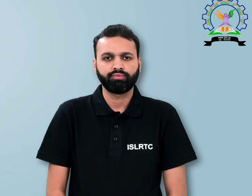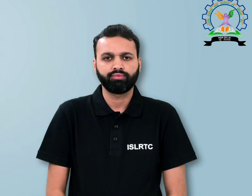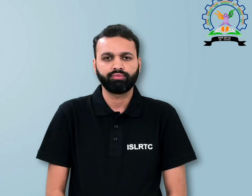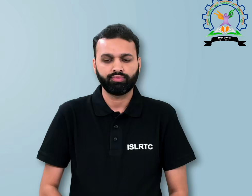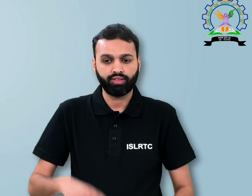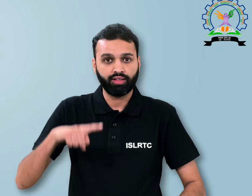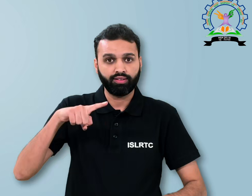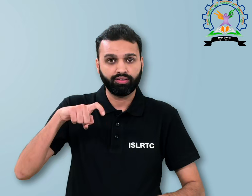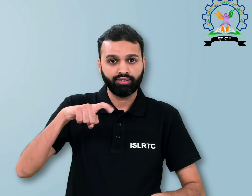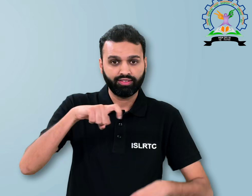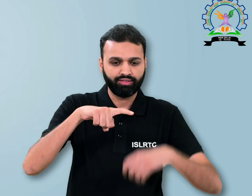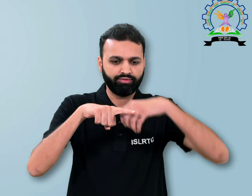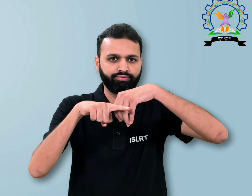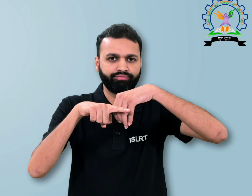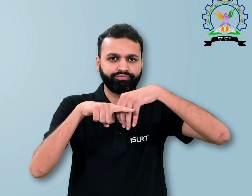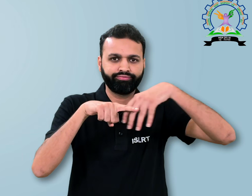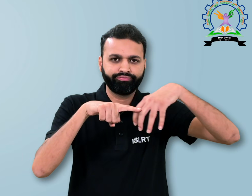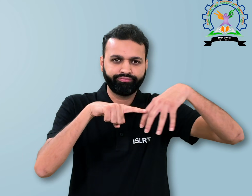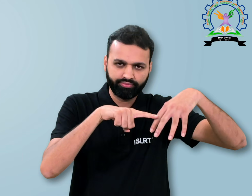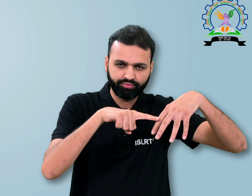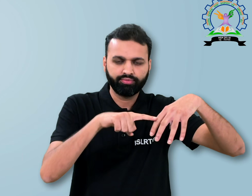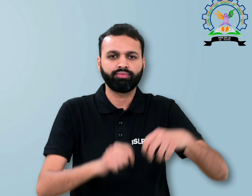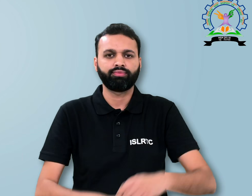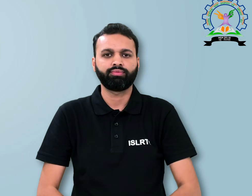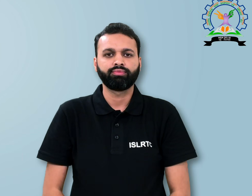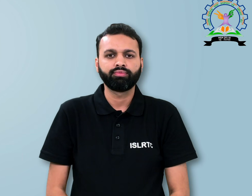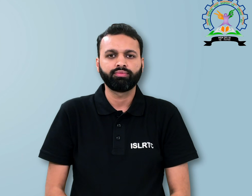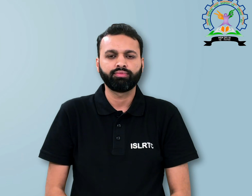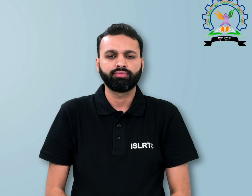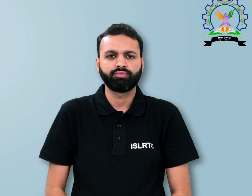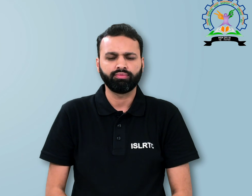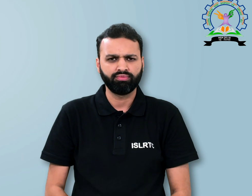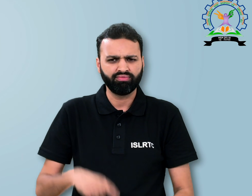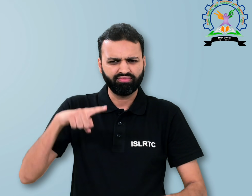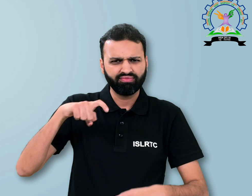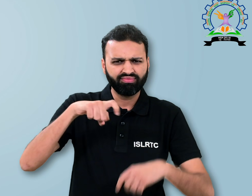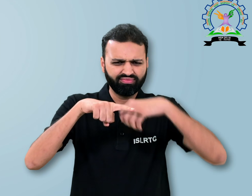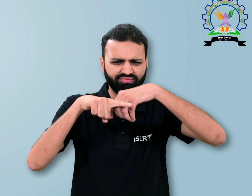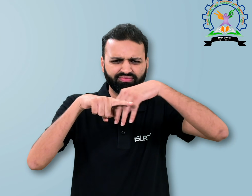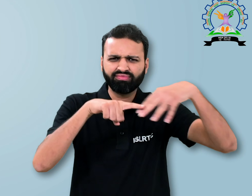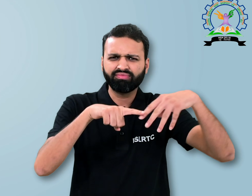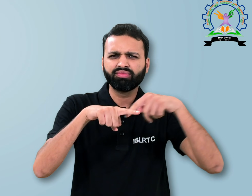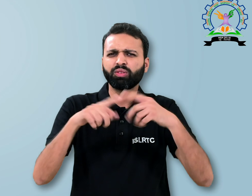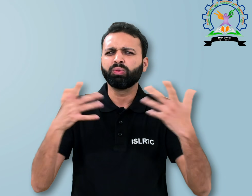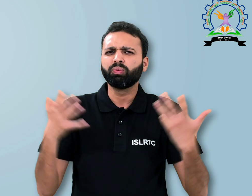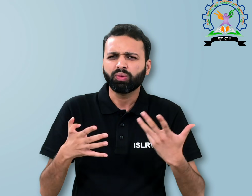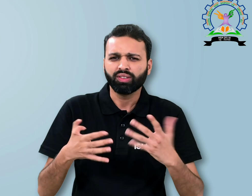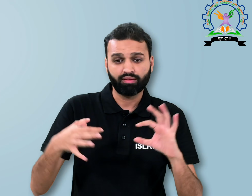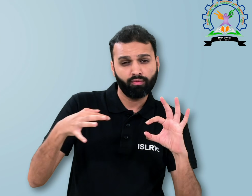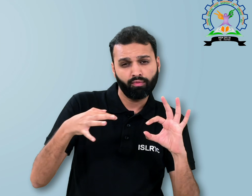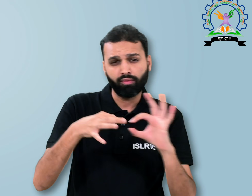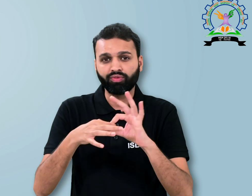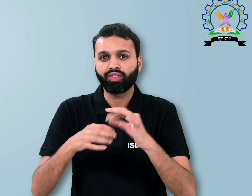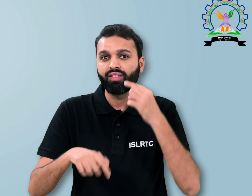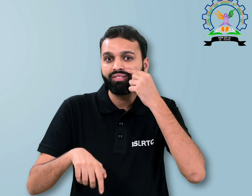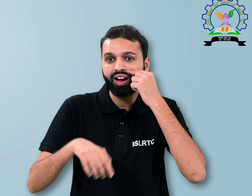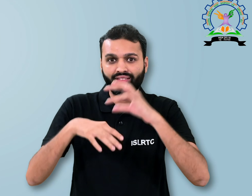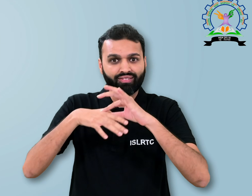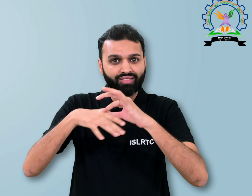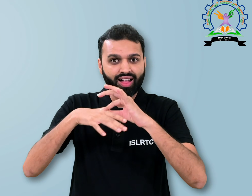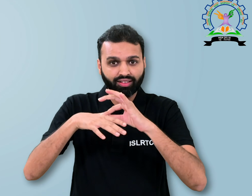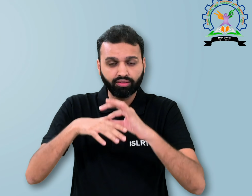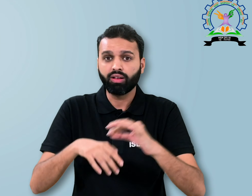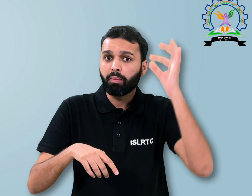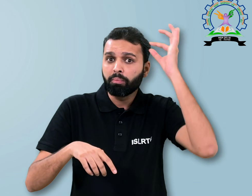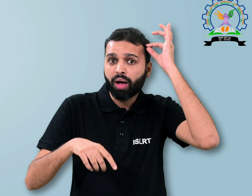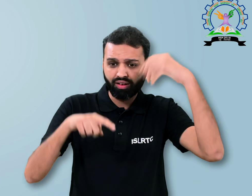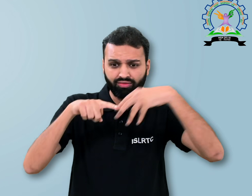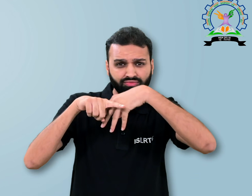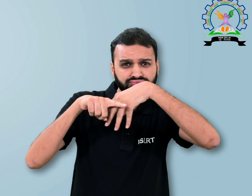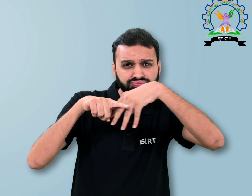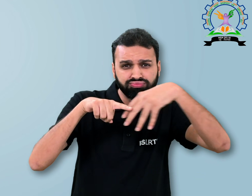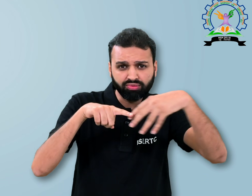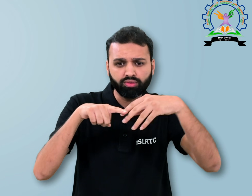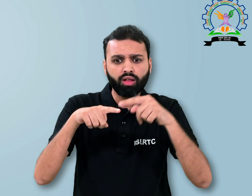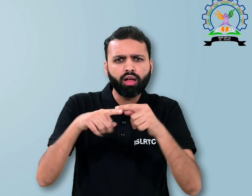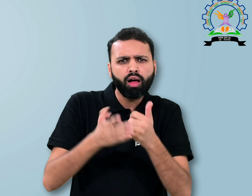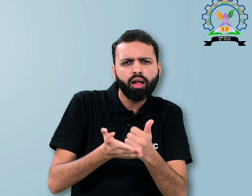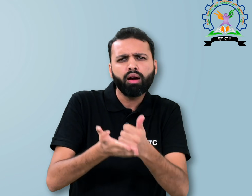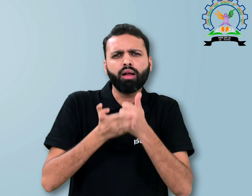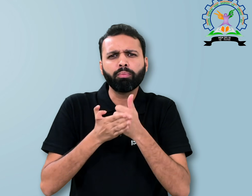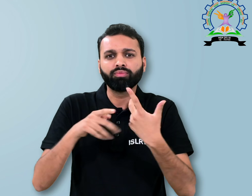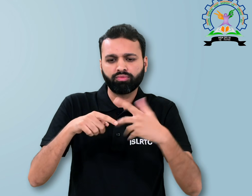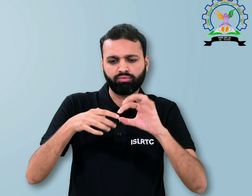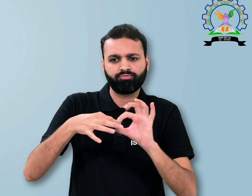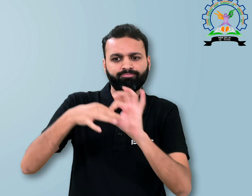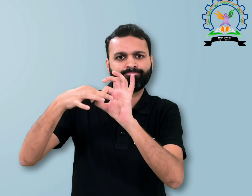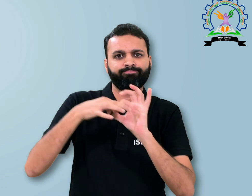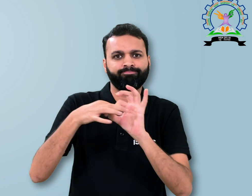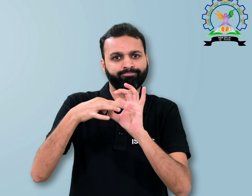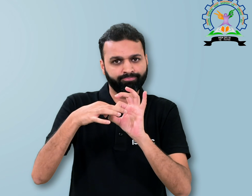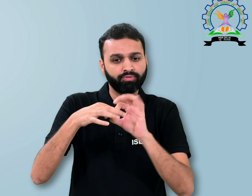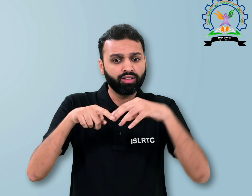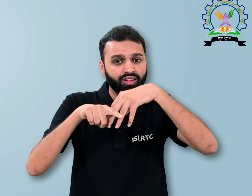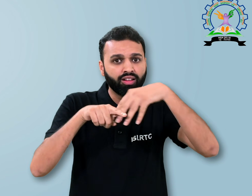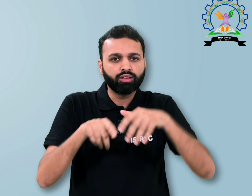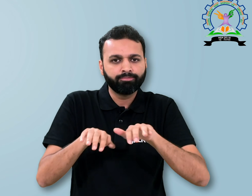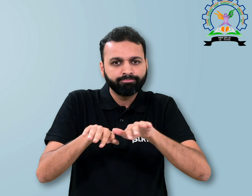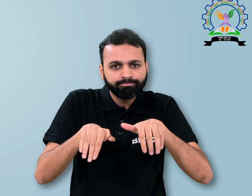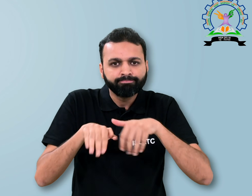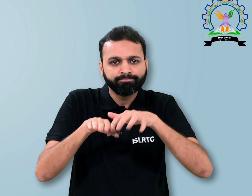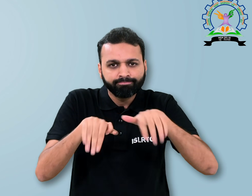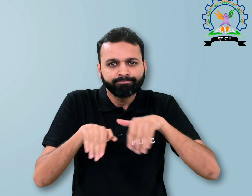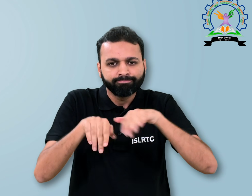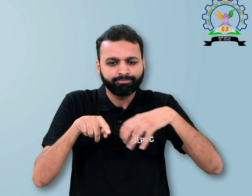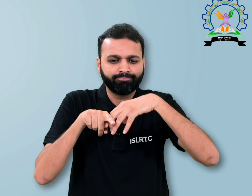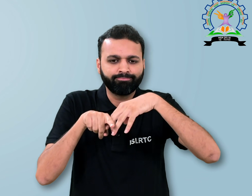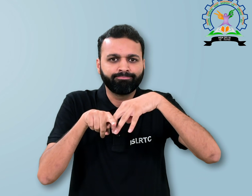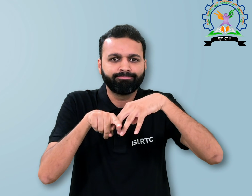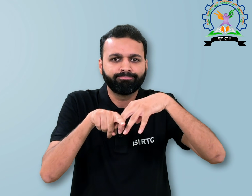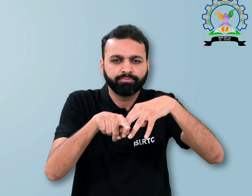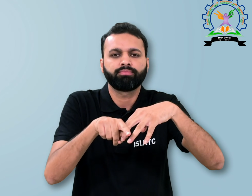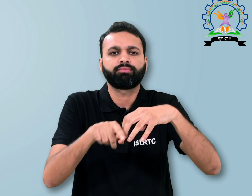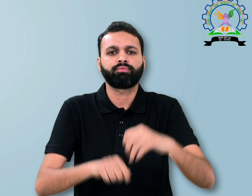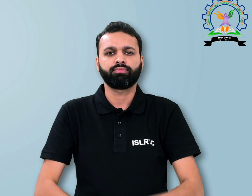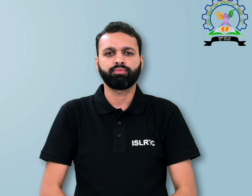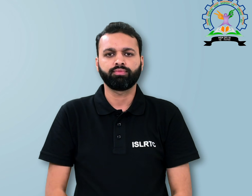Bristles Bristles are large number of hair like structure under the skin of earthworms. The bristle is connected with the muscles and helps to get a good grip on the ground that enable the earthworm to move through the soil.